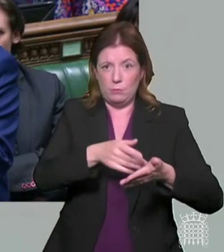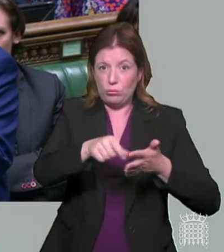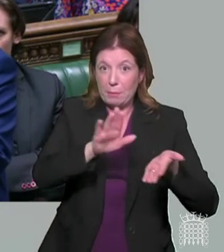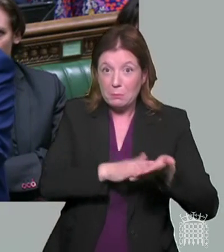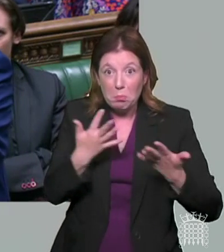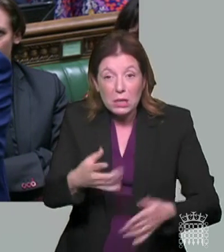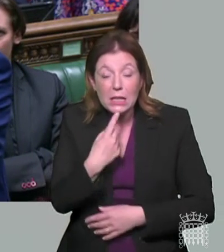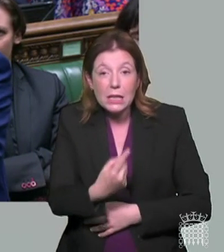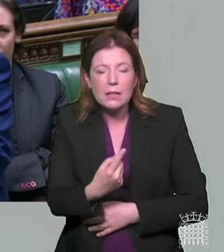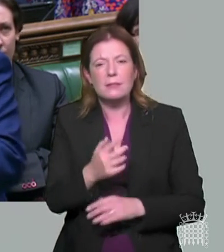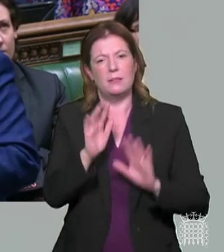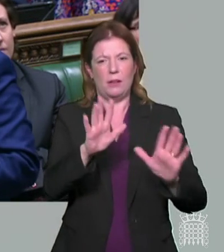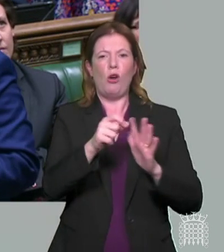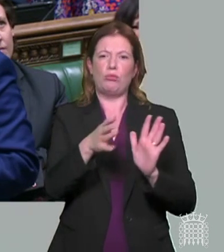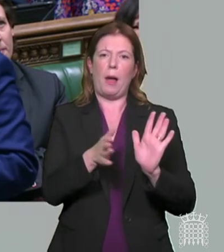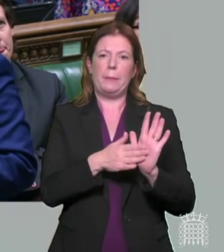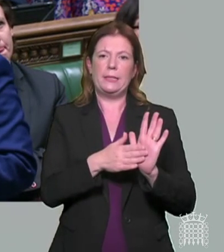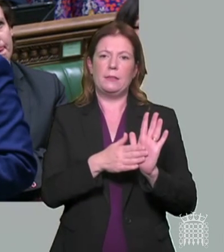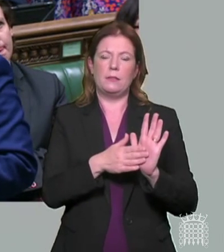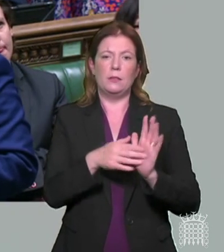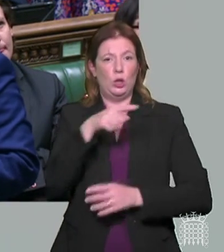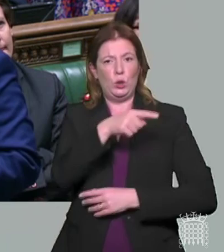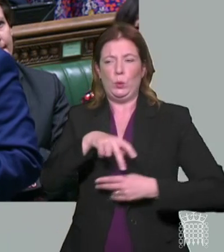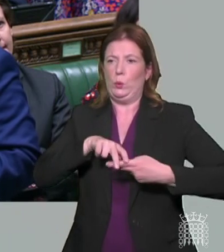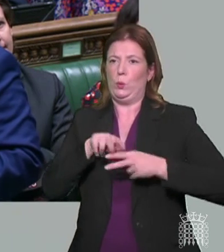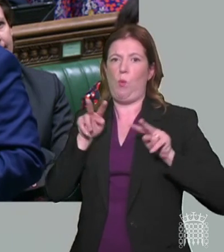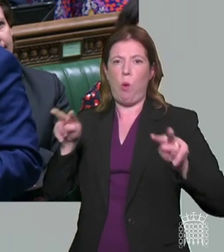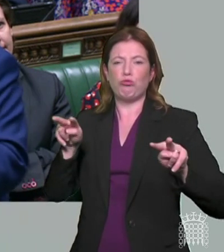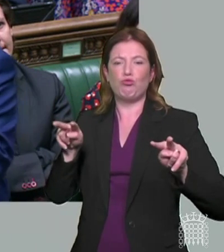Well, Prime Minister, it is time to stop sniping from the sidelines.